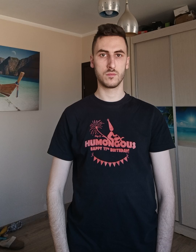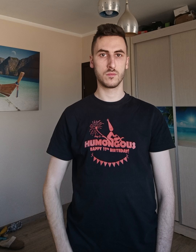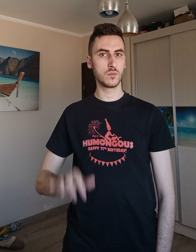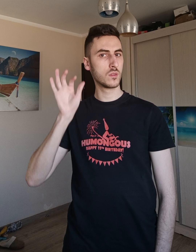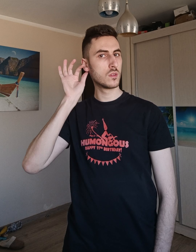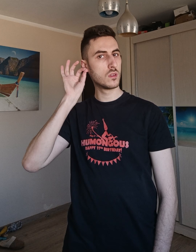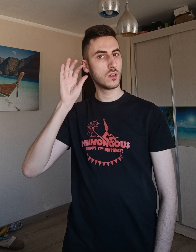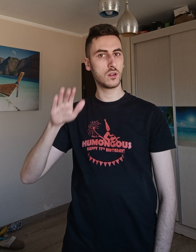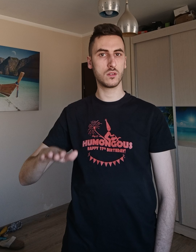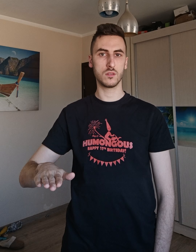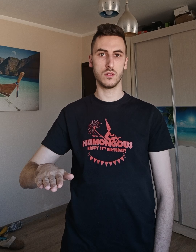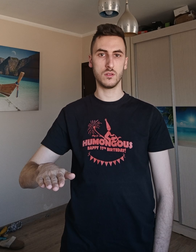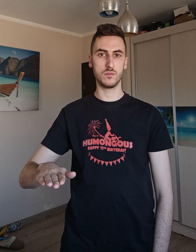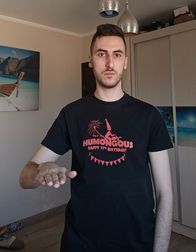ילדה